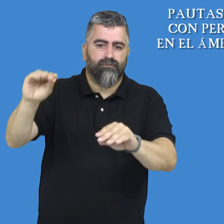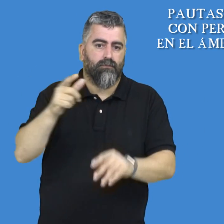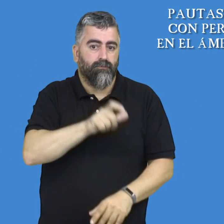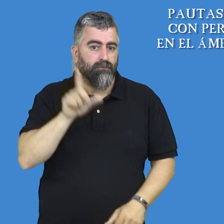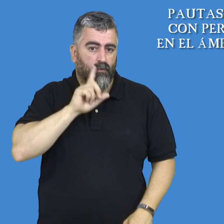persona